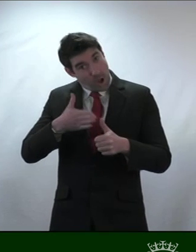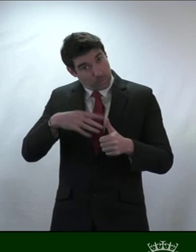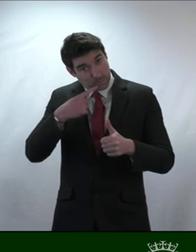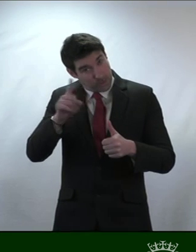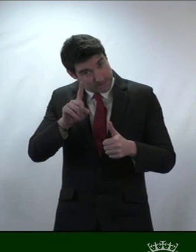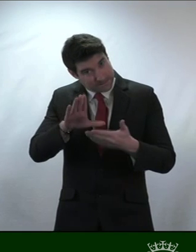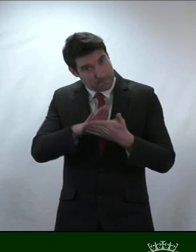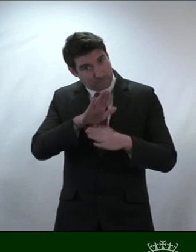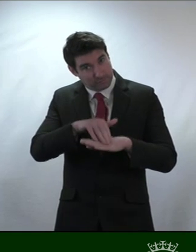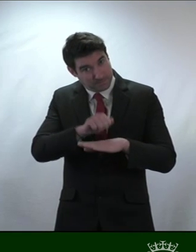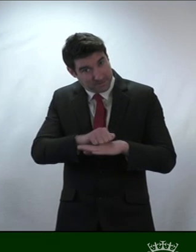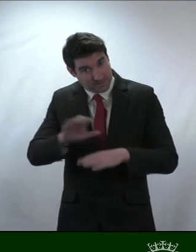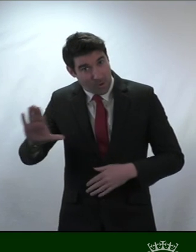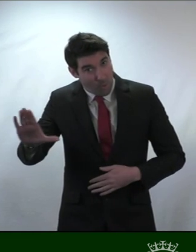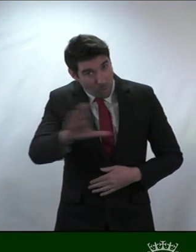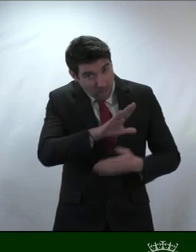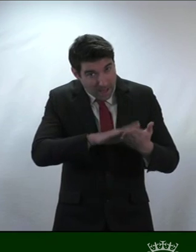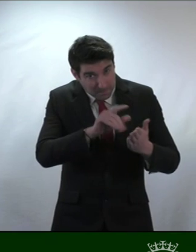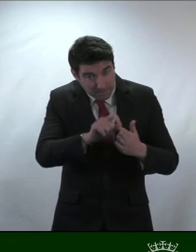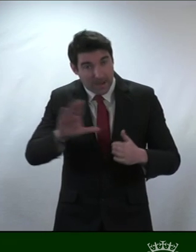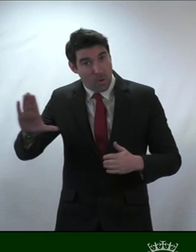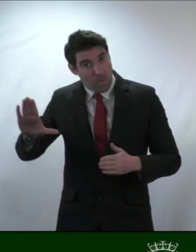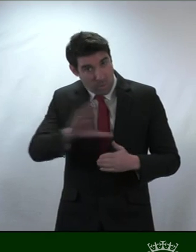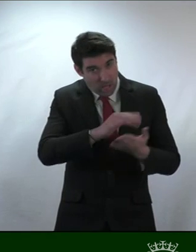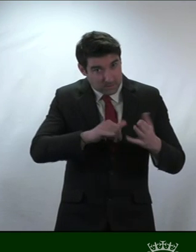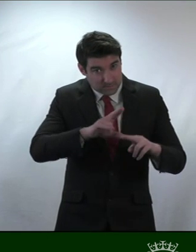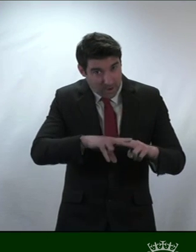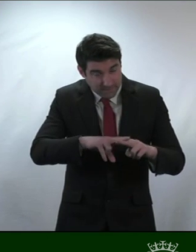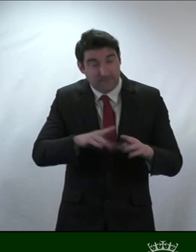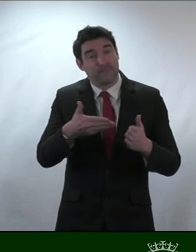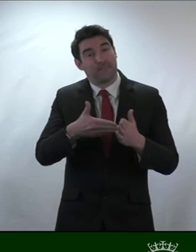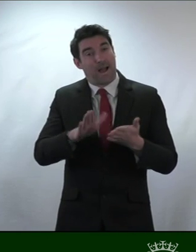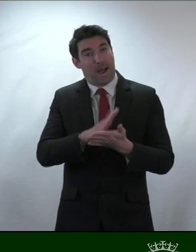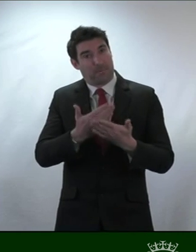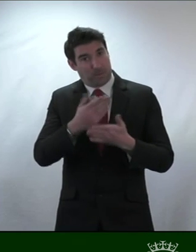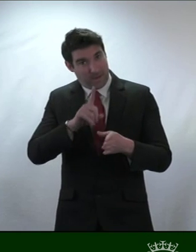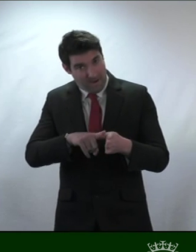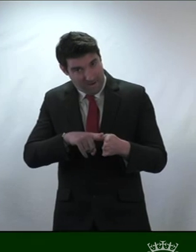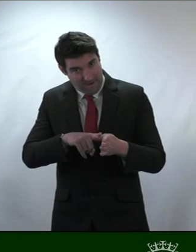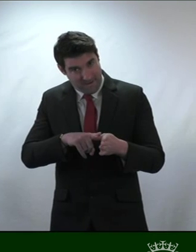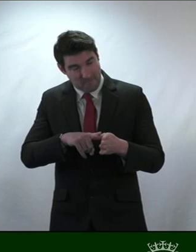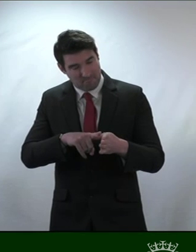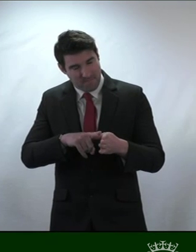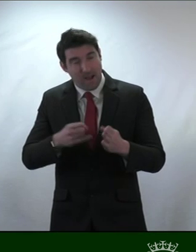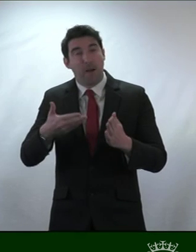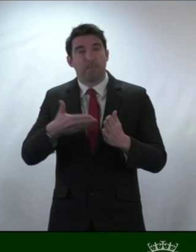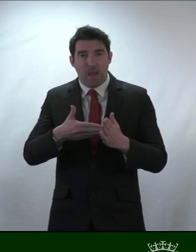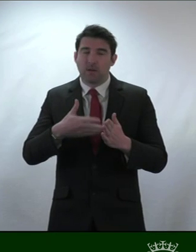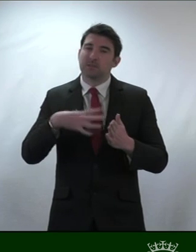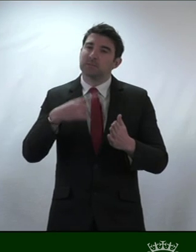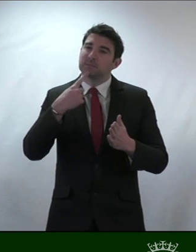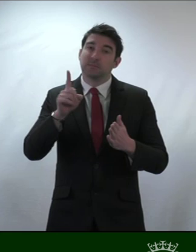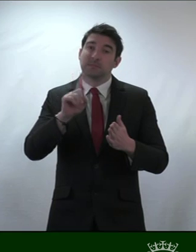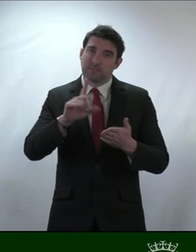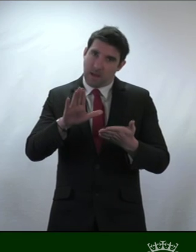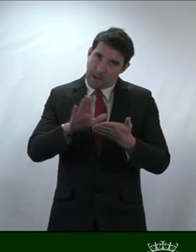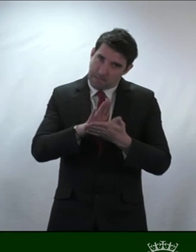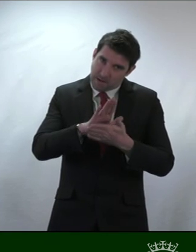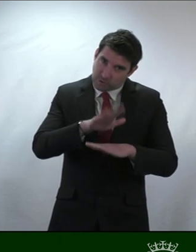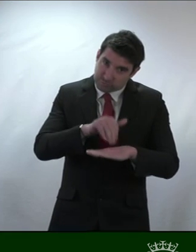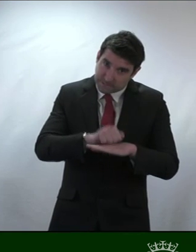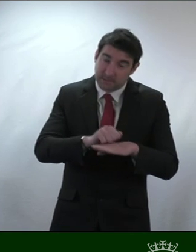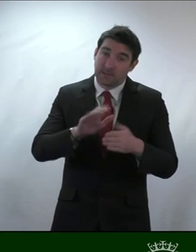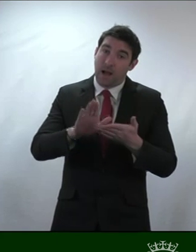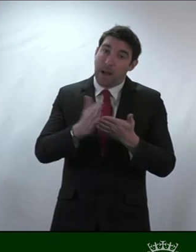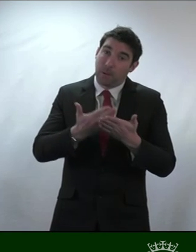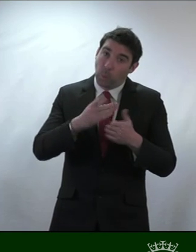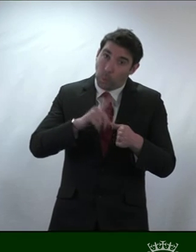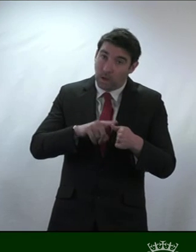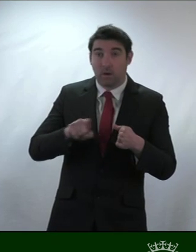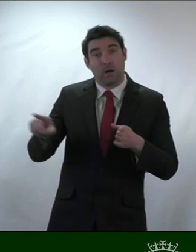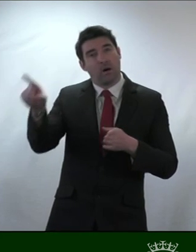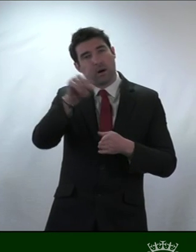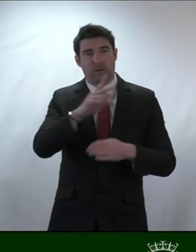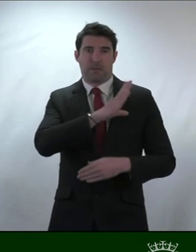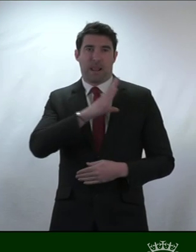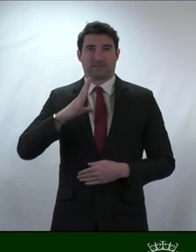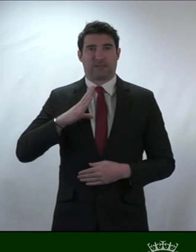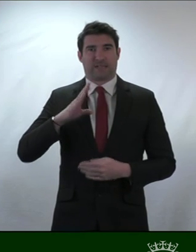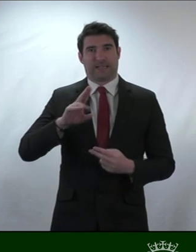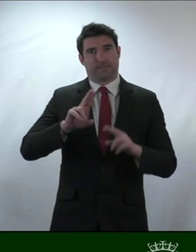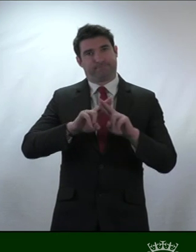Members from across the House will also want to join me in sending our warmest wishes to all our armed forces, both in the United Kingdom and those who are stationed overseas.